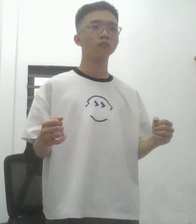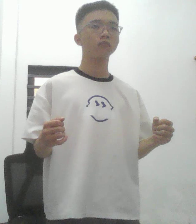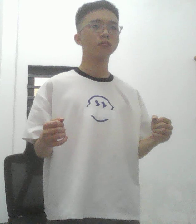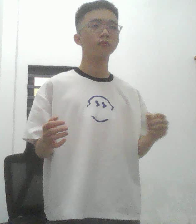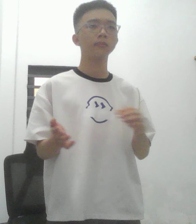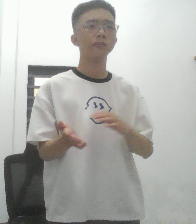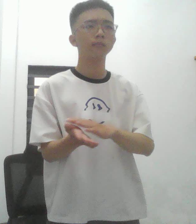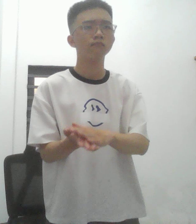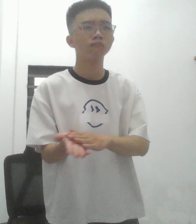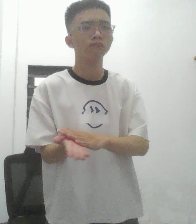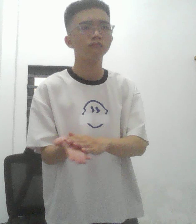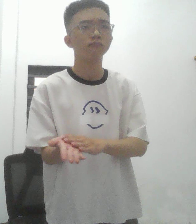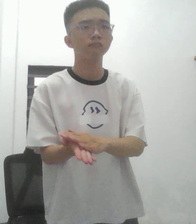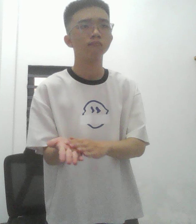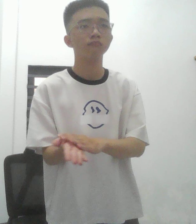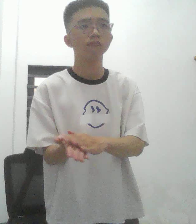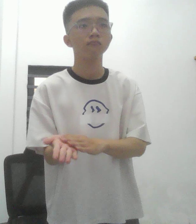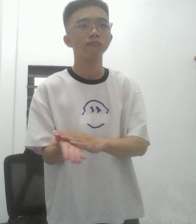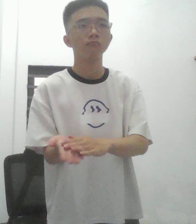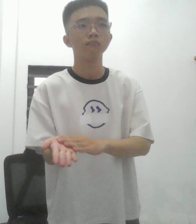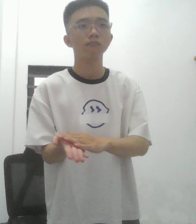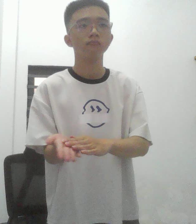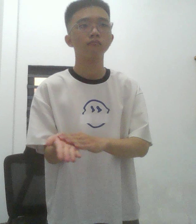xin loi